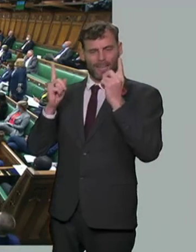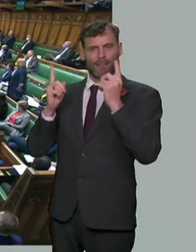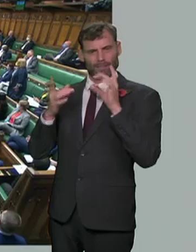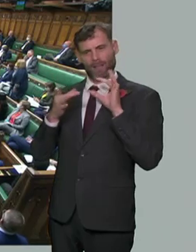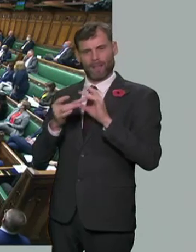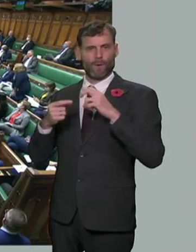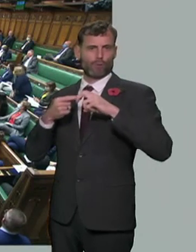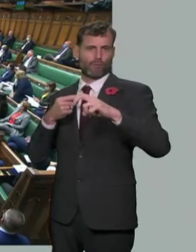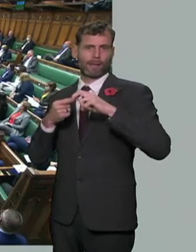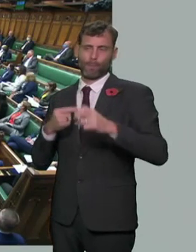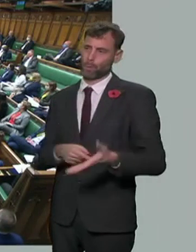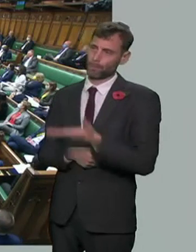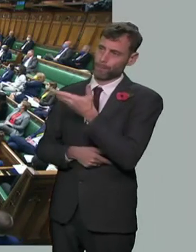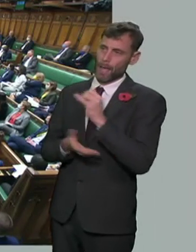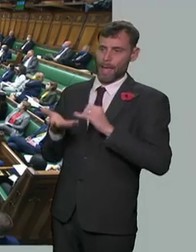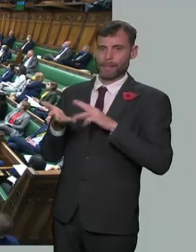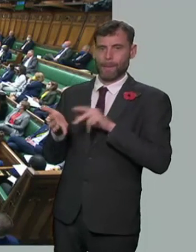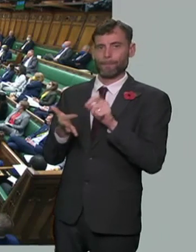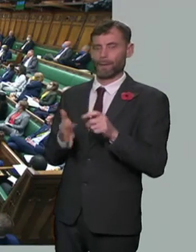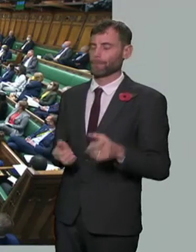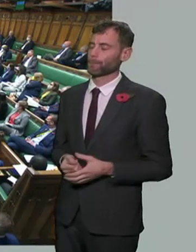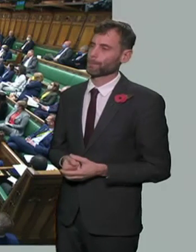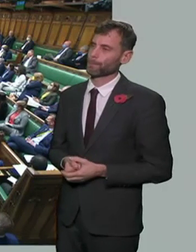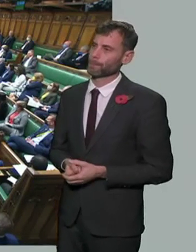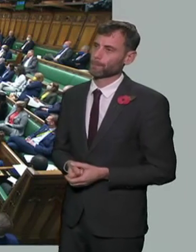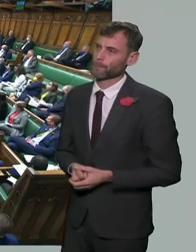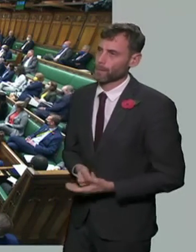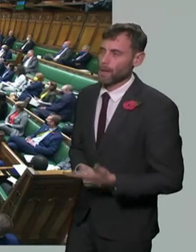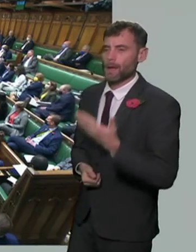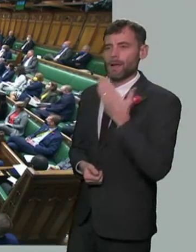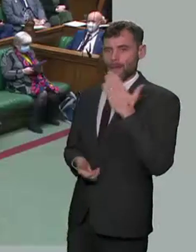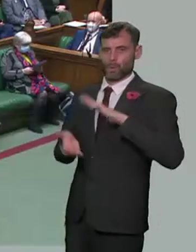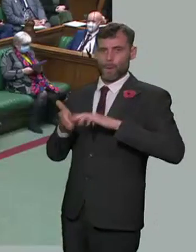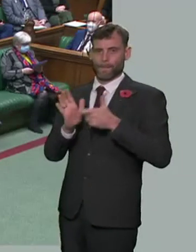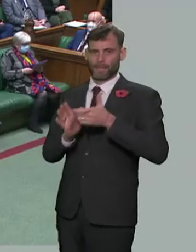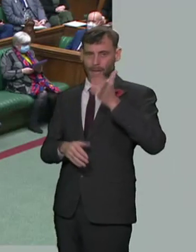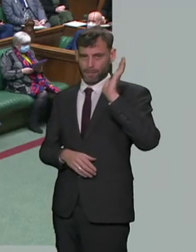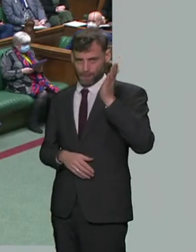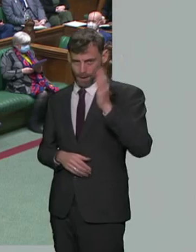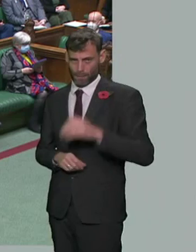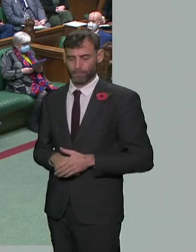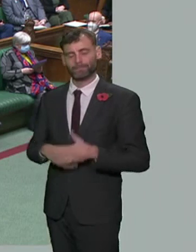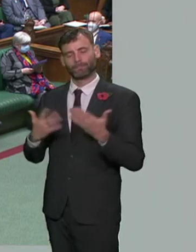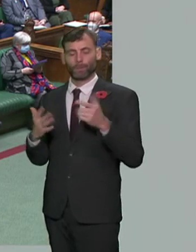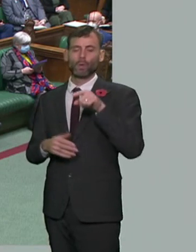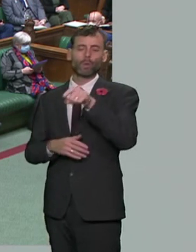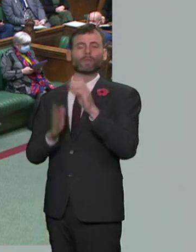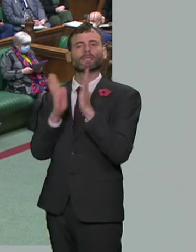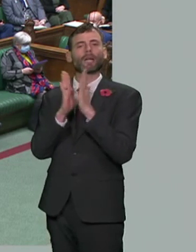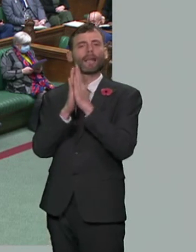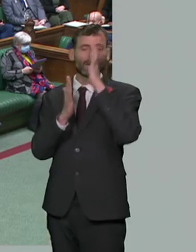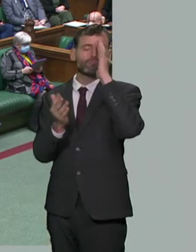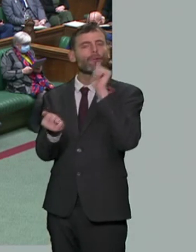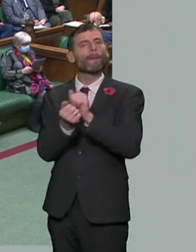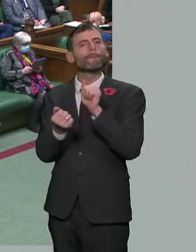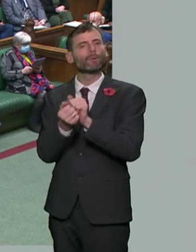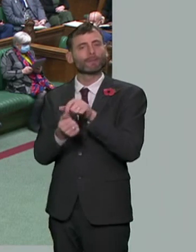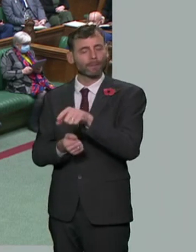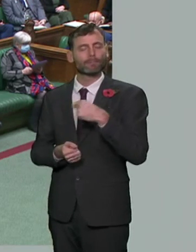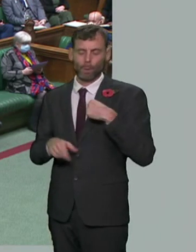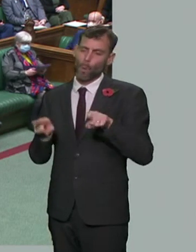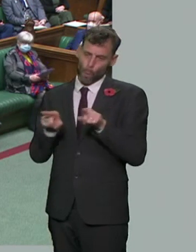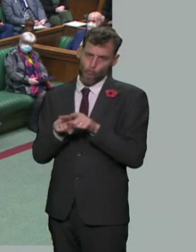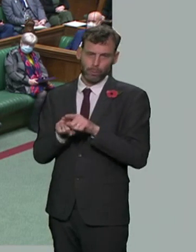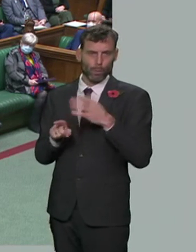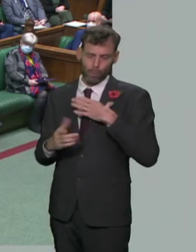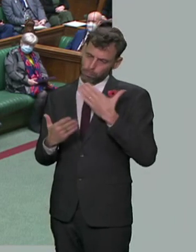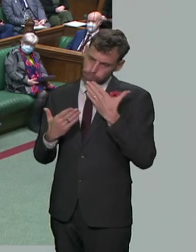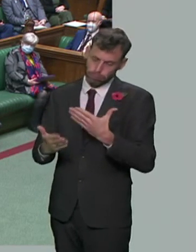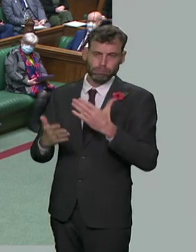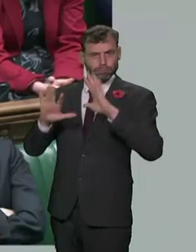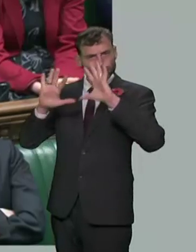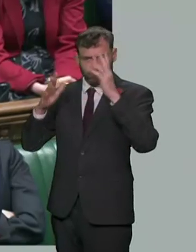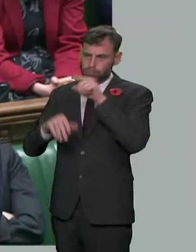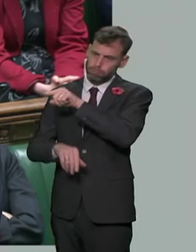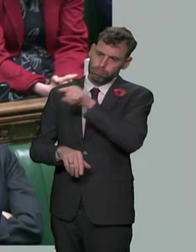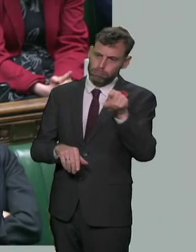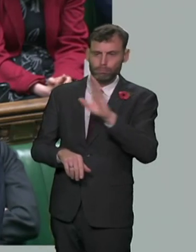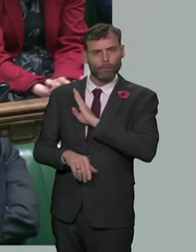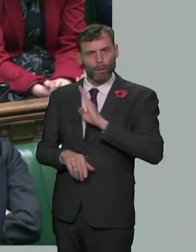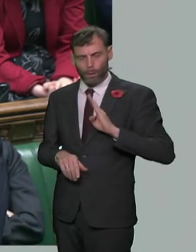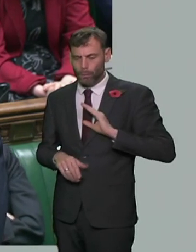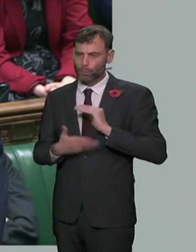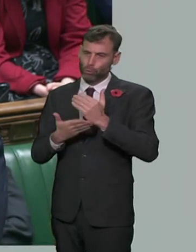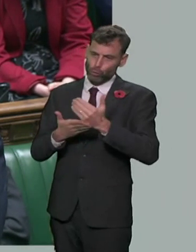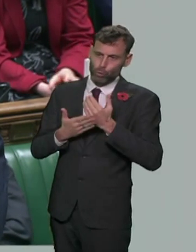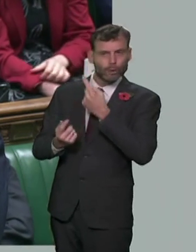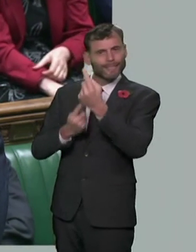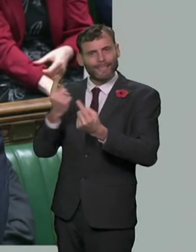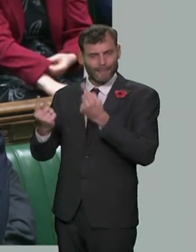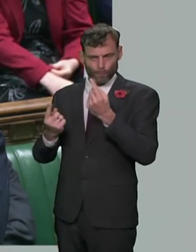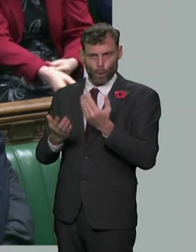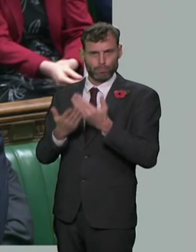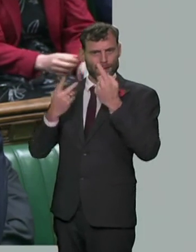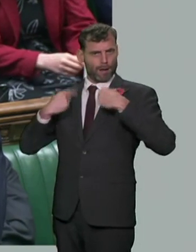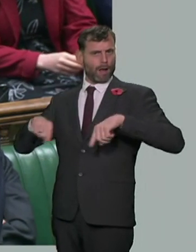As we look forward to Remembrance Sunday, may I, too, commend those who have served and the military and security services that protect us all for the job that they continue to do?